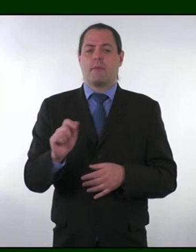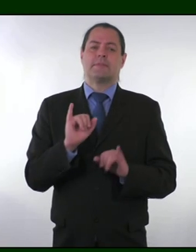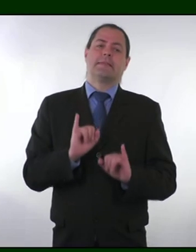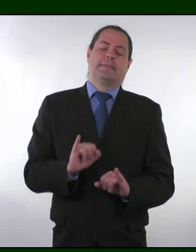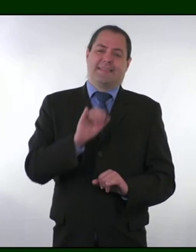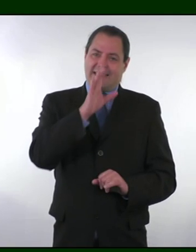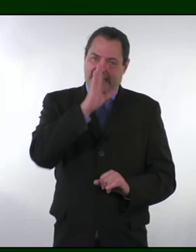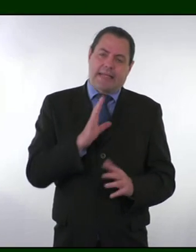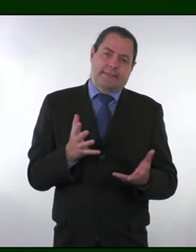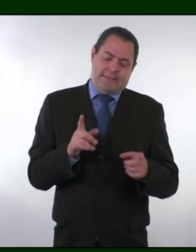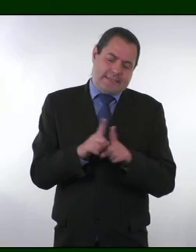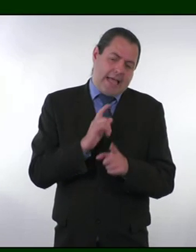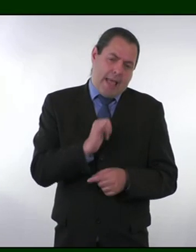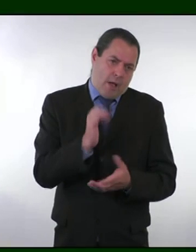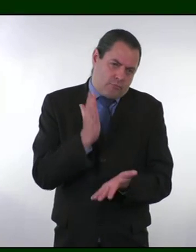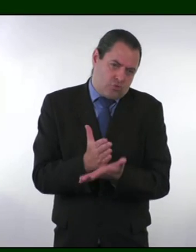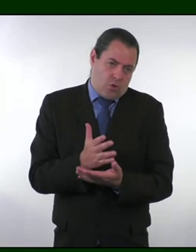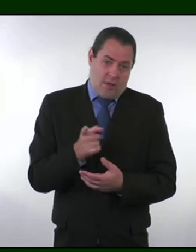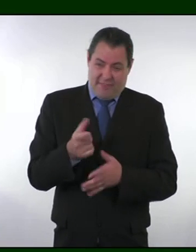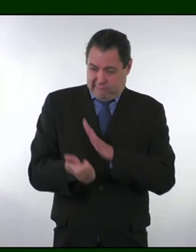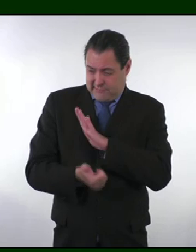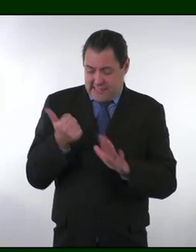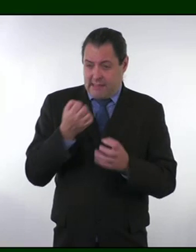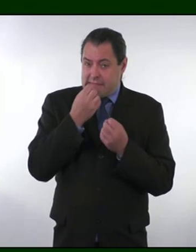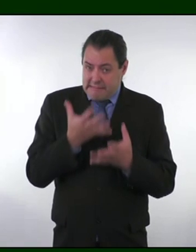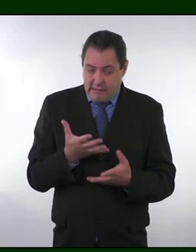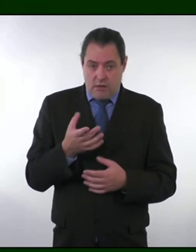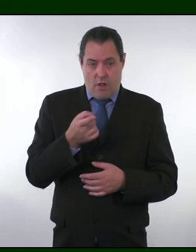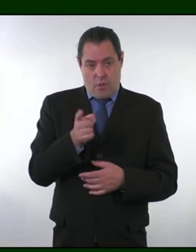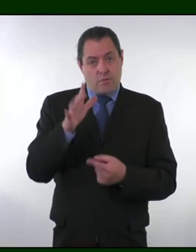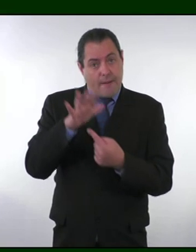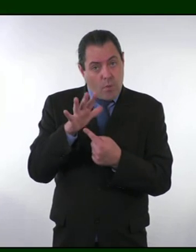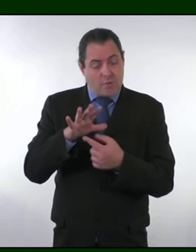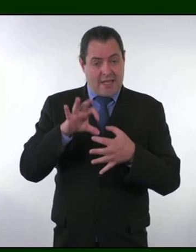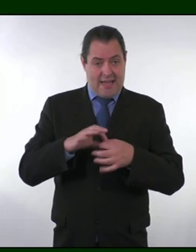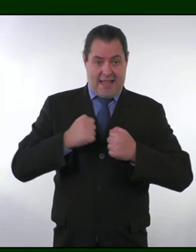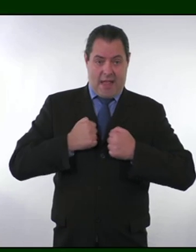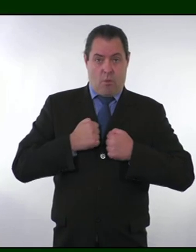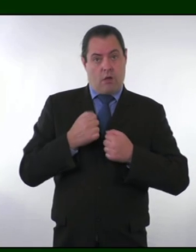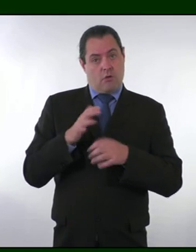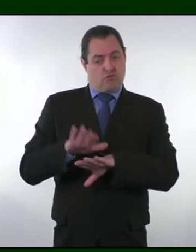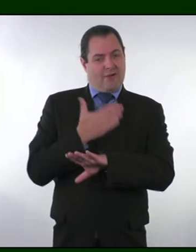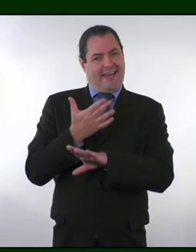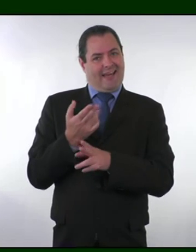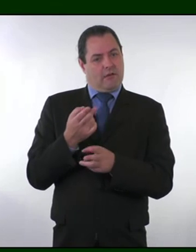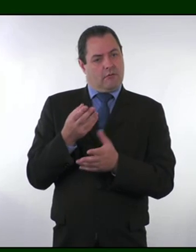Does he agree that those workers’ fantastic skills are vital as part of our green recovery?